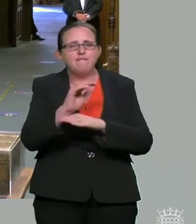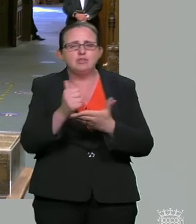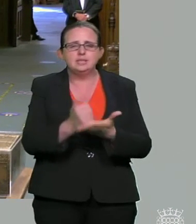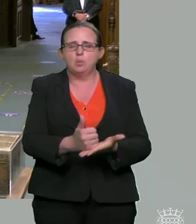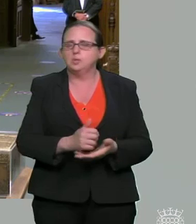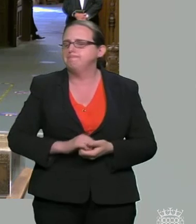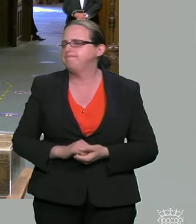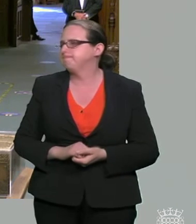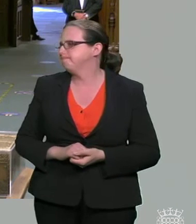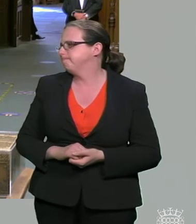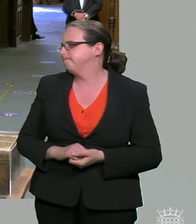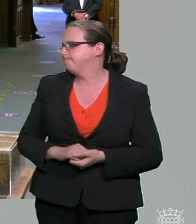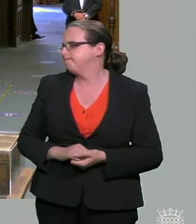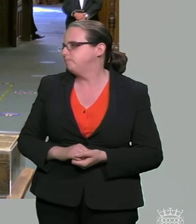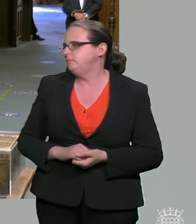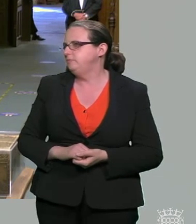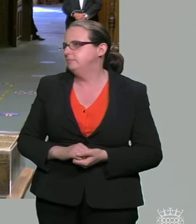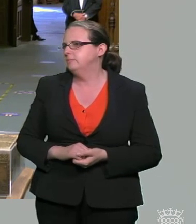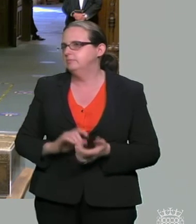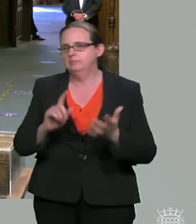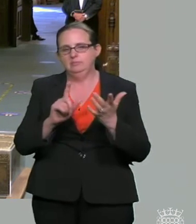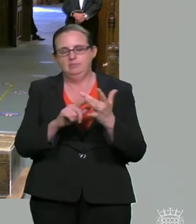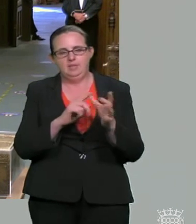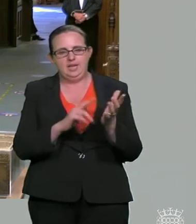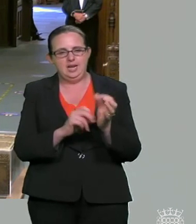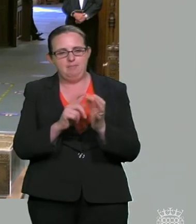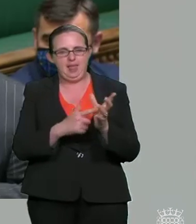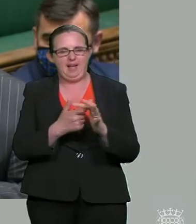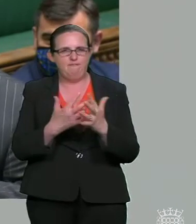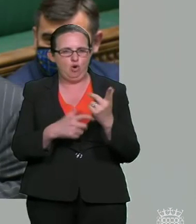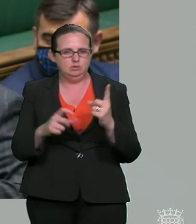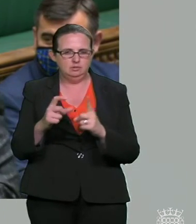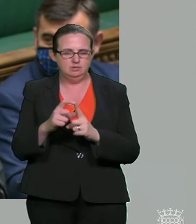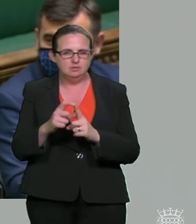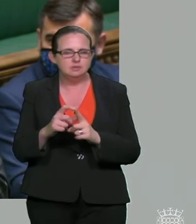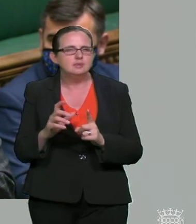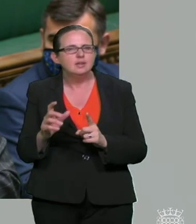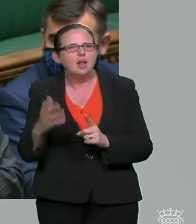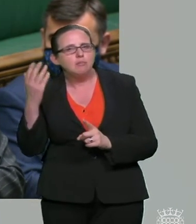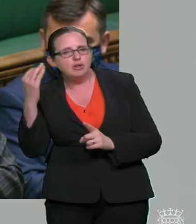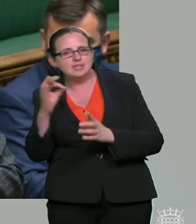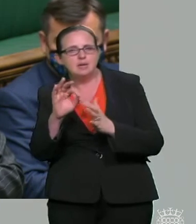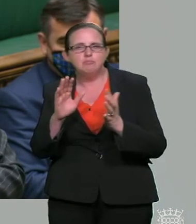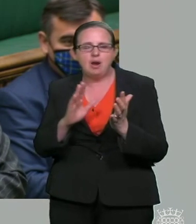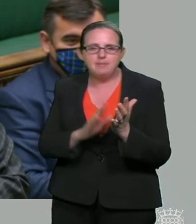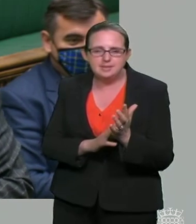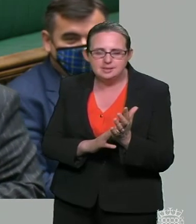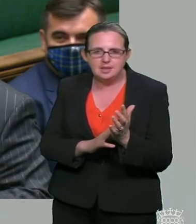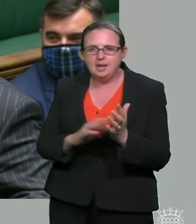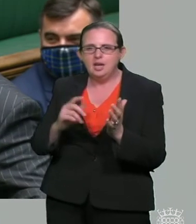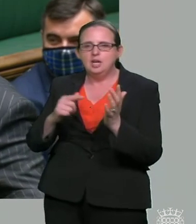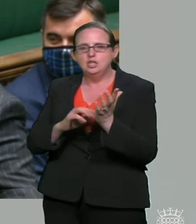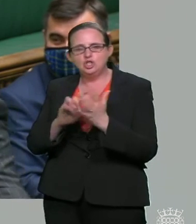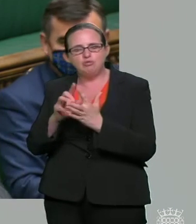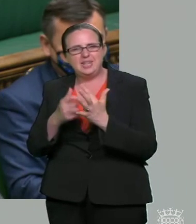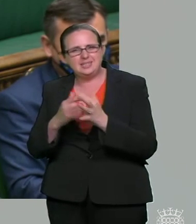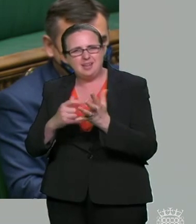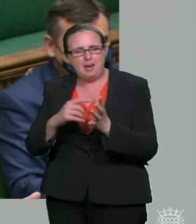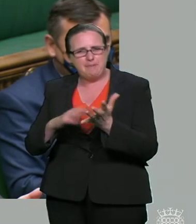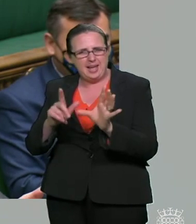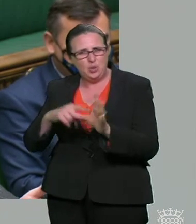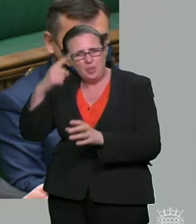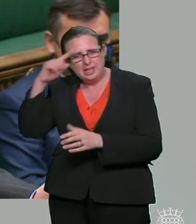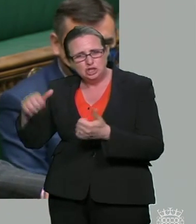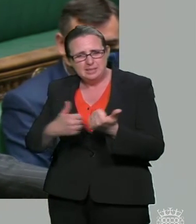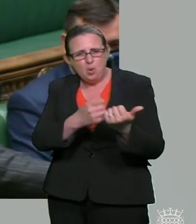I have to say that I do not think I ever heard the previous Prime Minister, the right honourable Member for Maidenhead , call the left propagandists.